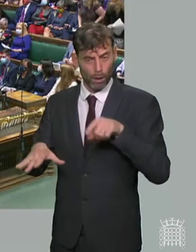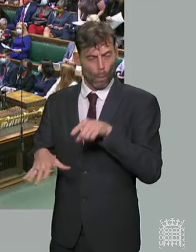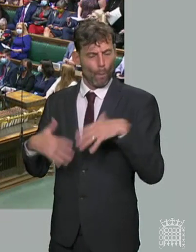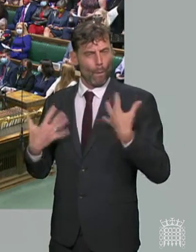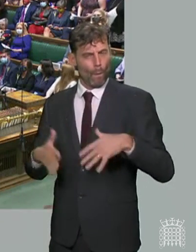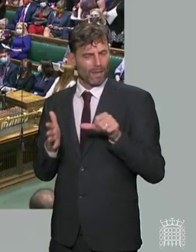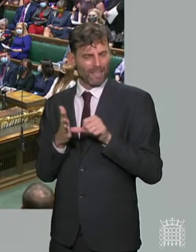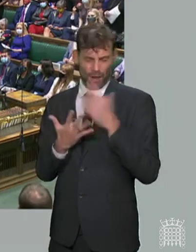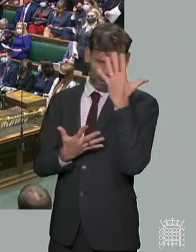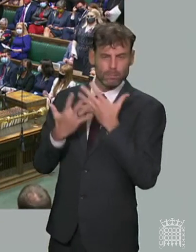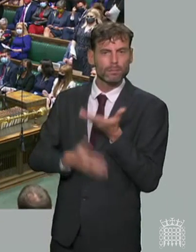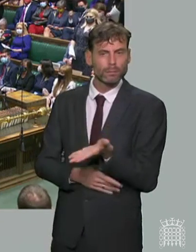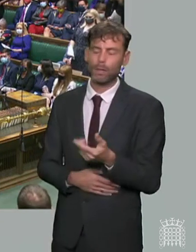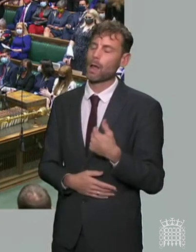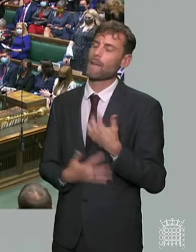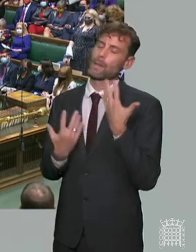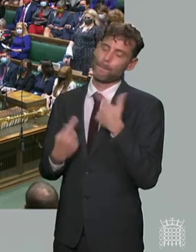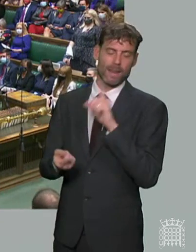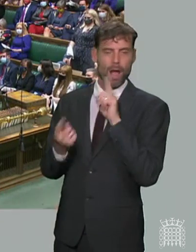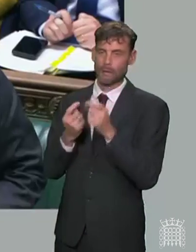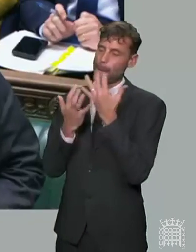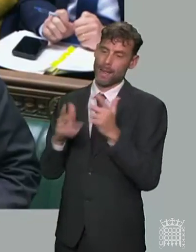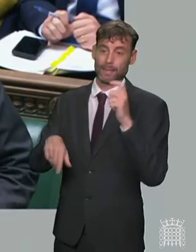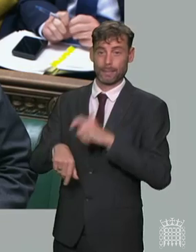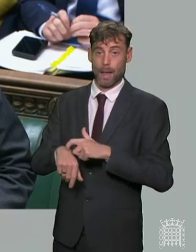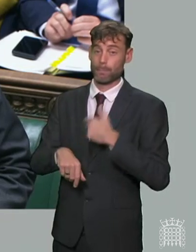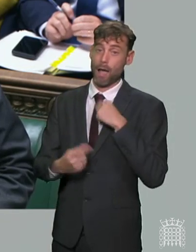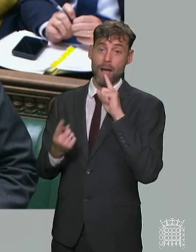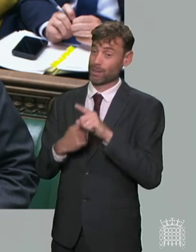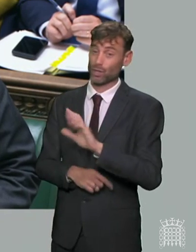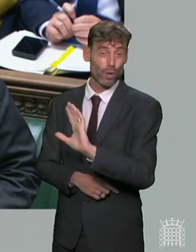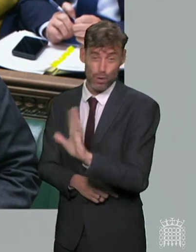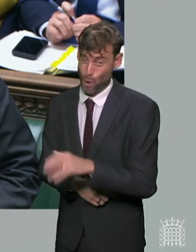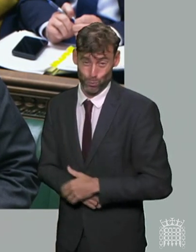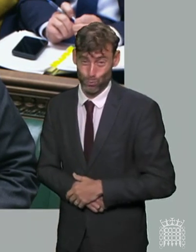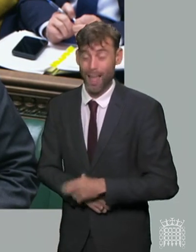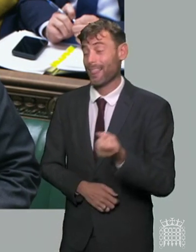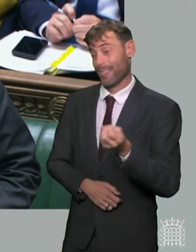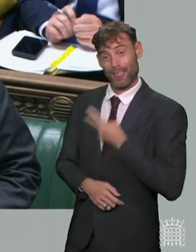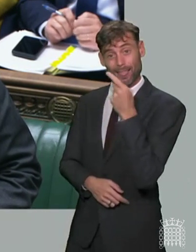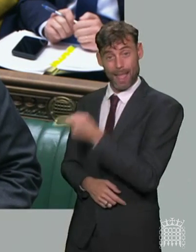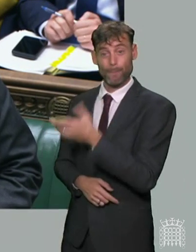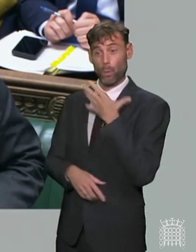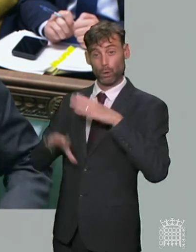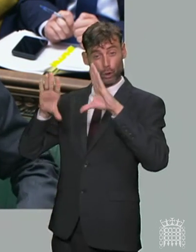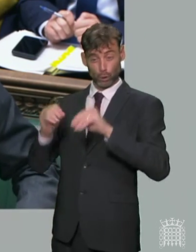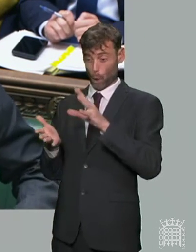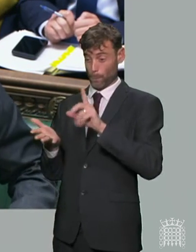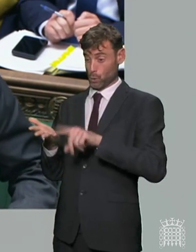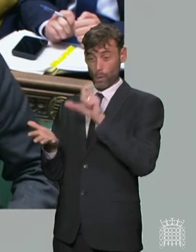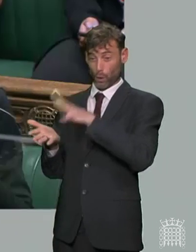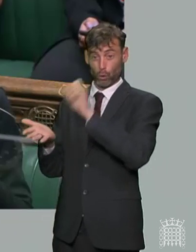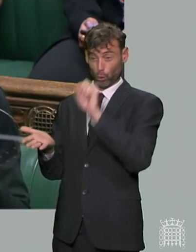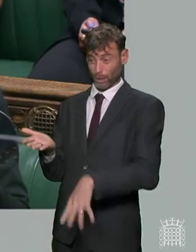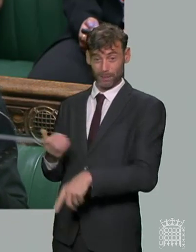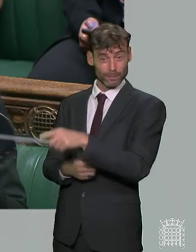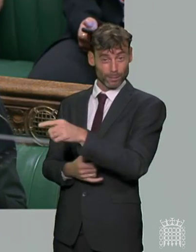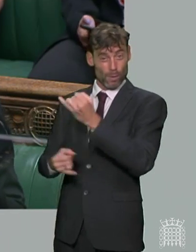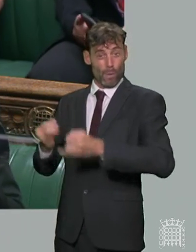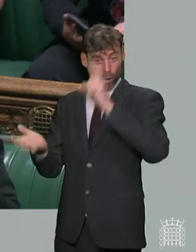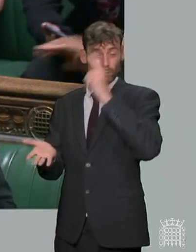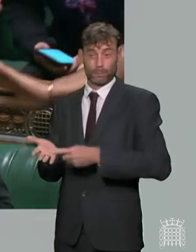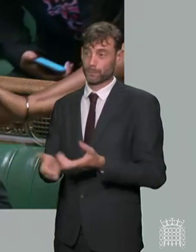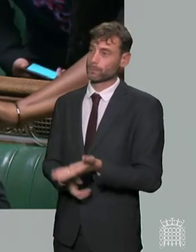I have answered that question many times. The answer is no, and, in any case, Labour would abolish universal credit altogether.